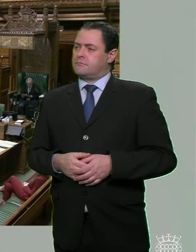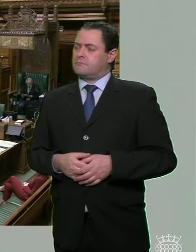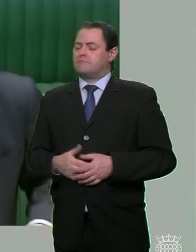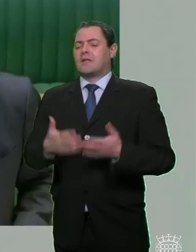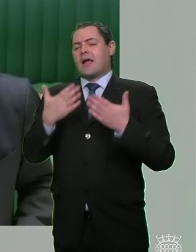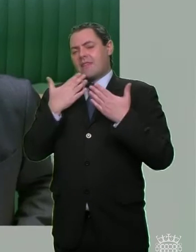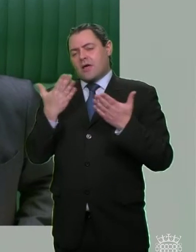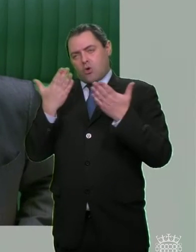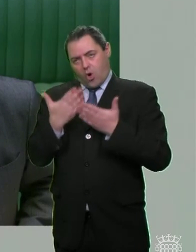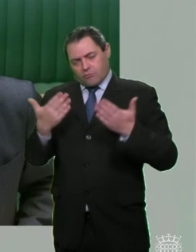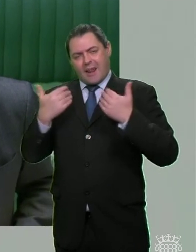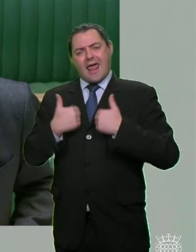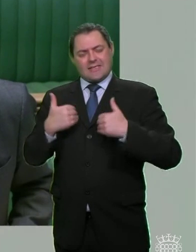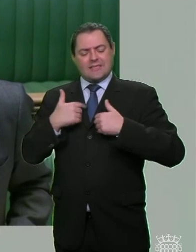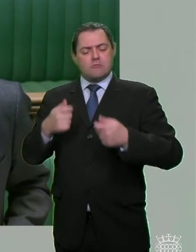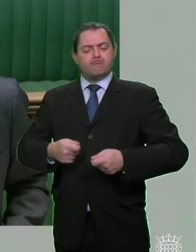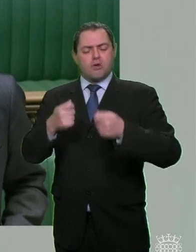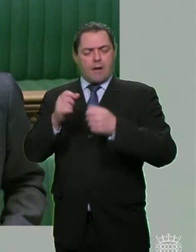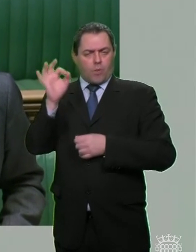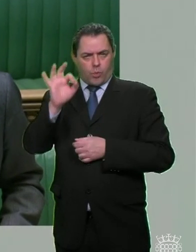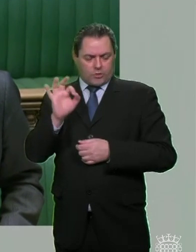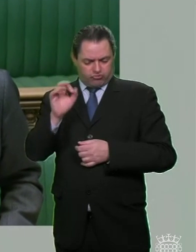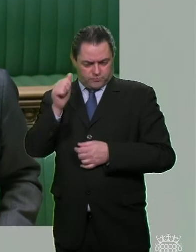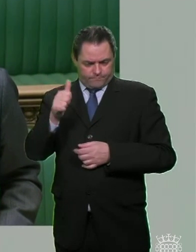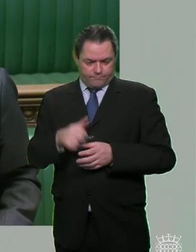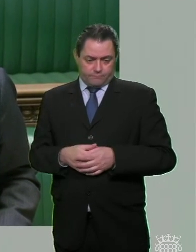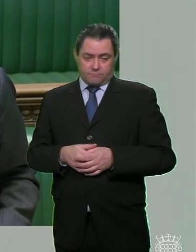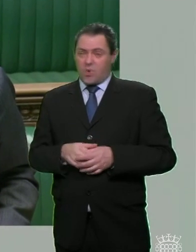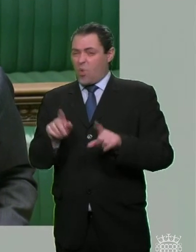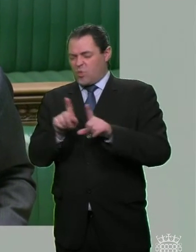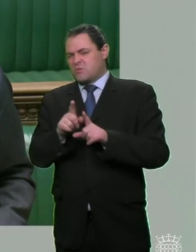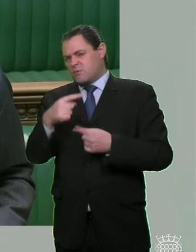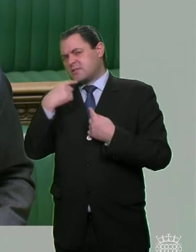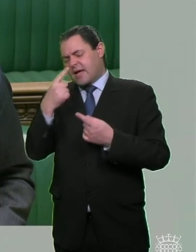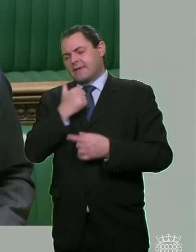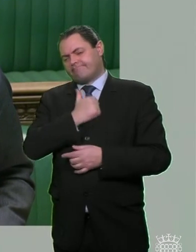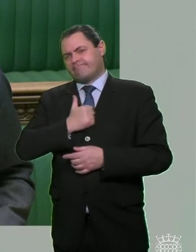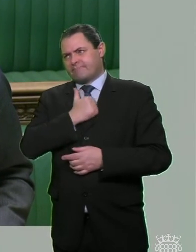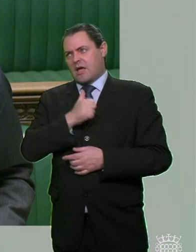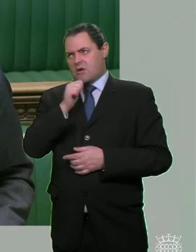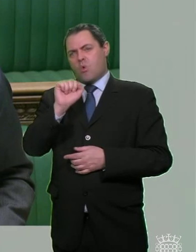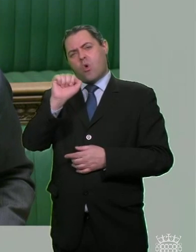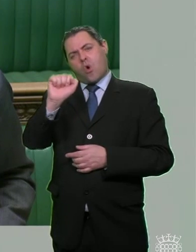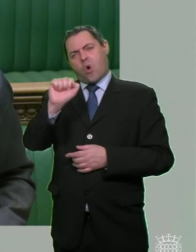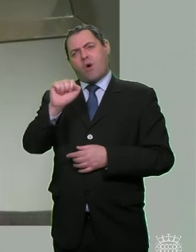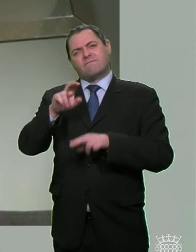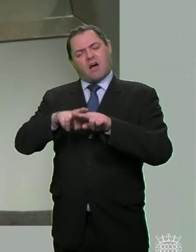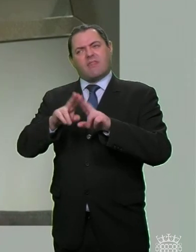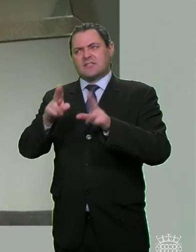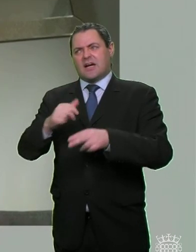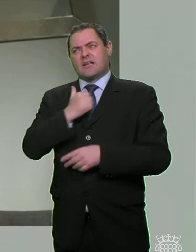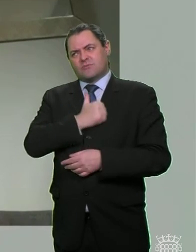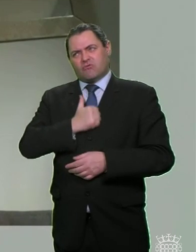I thank the honourable Lady for raising that question with me. May I offer her, by the way, my condolences on the death her father?